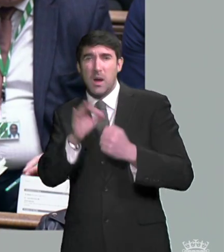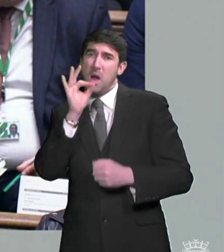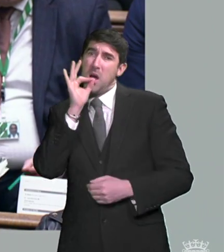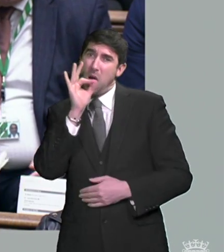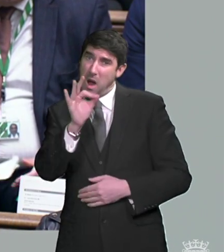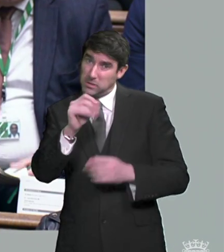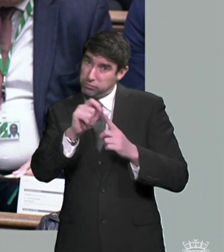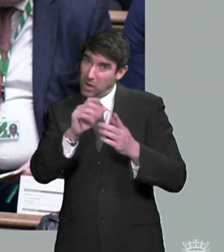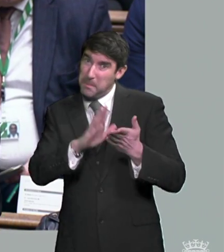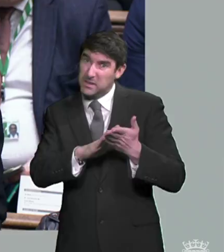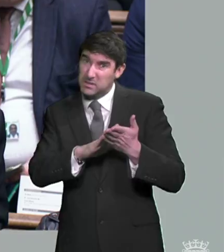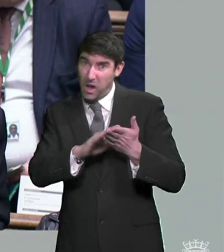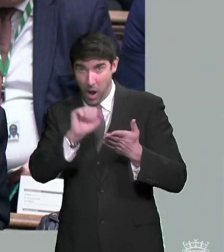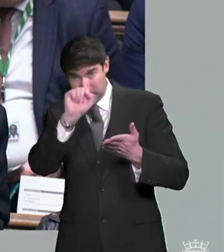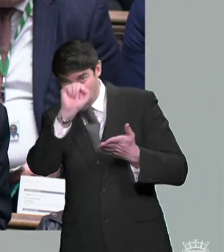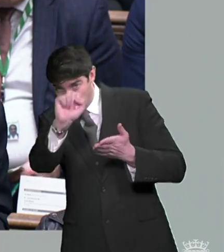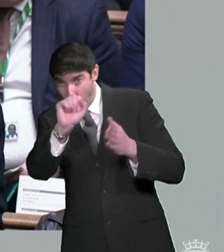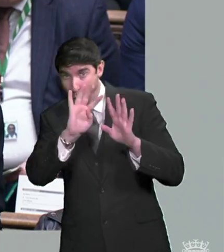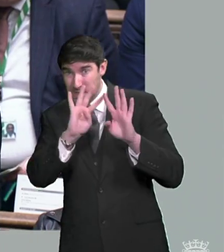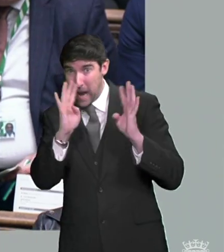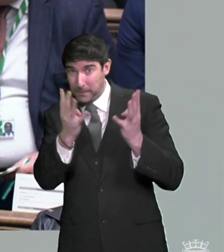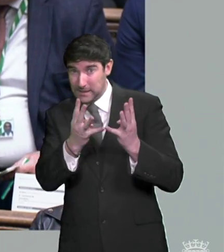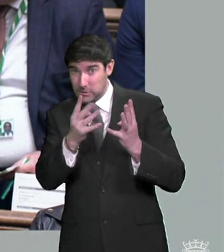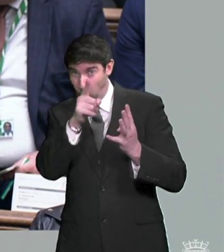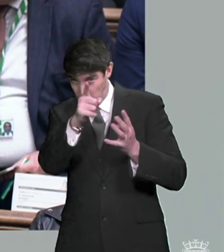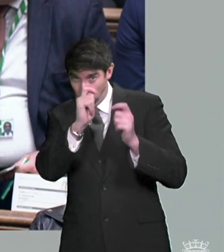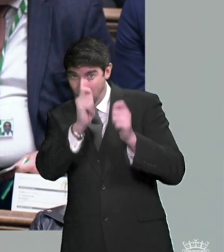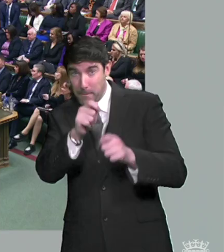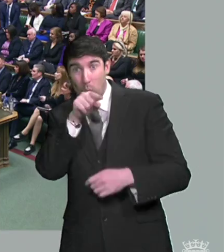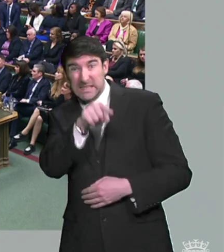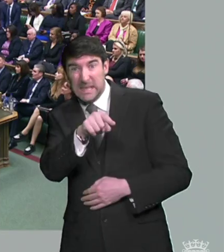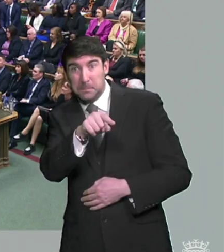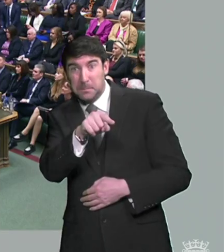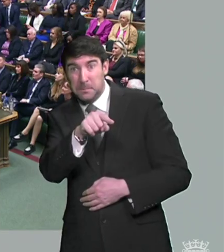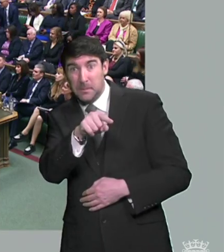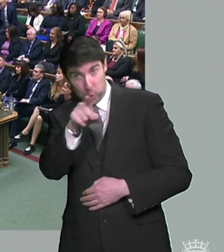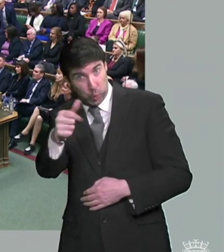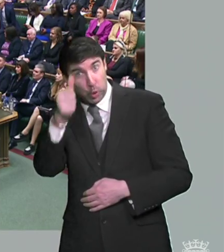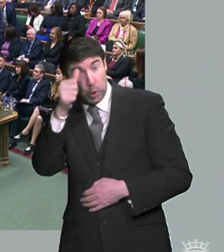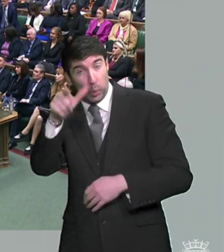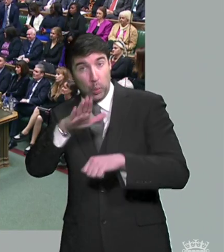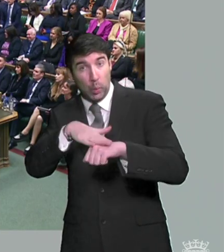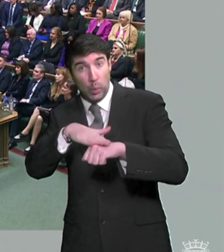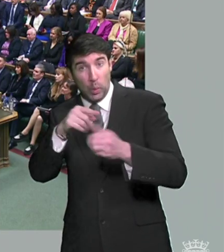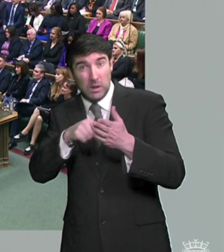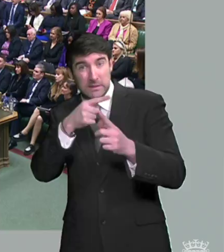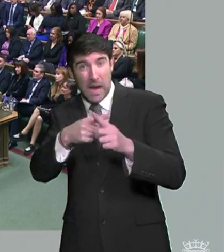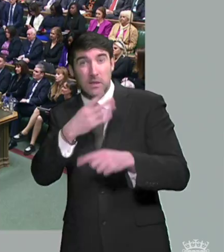Will the Prime Minister demand accountability from his Cabinet members over their tax affairs?